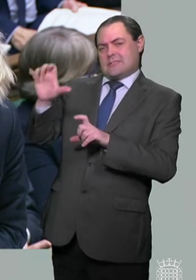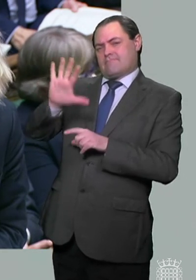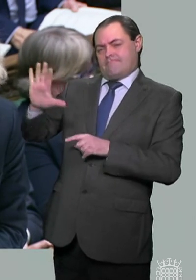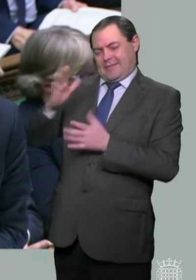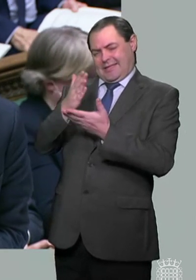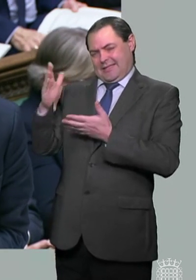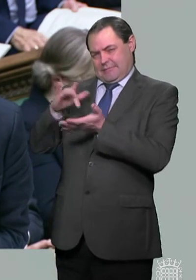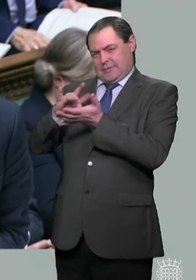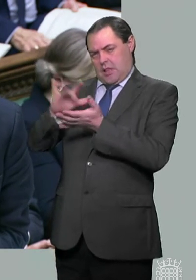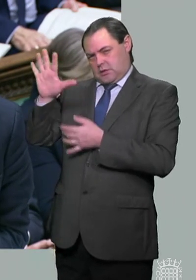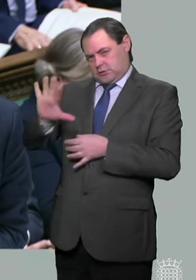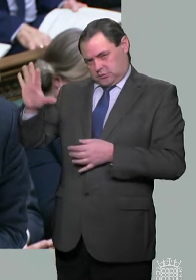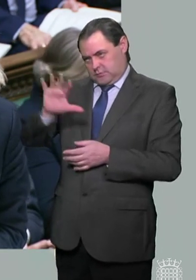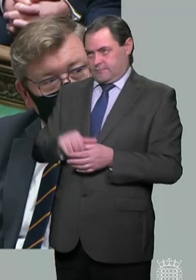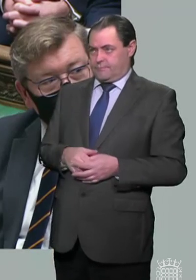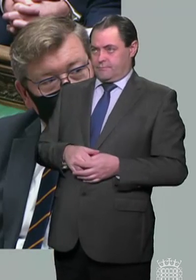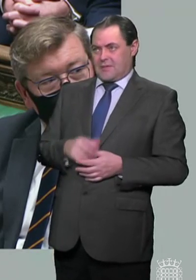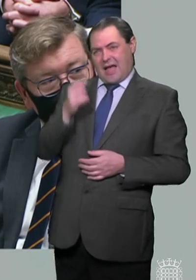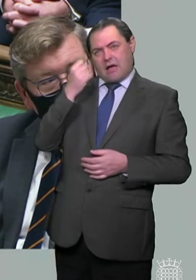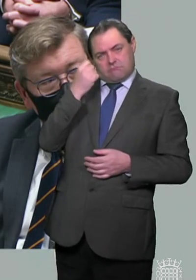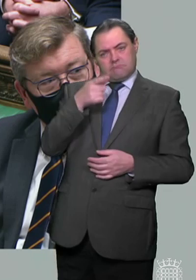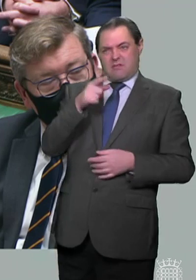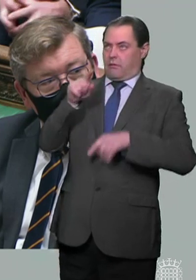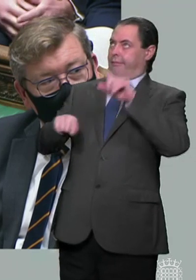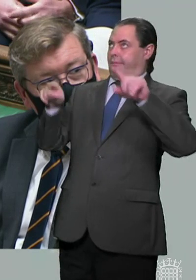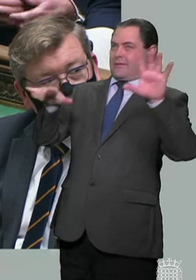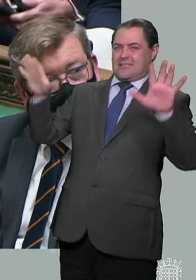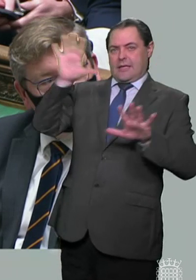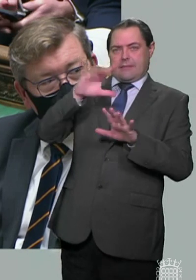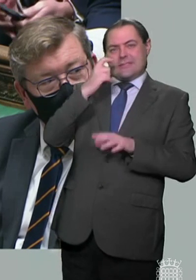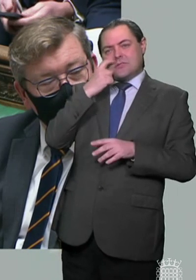I understand that it agrees with her about the uneven distribution of dental schools throughout